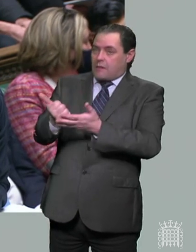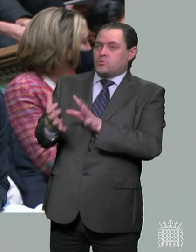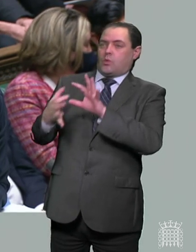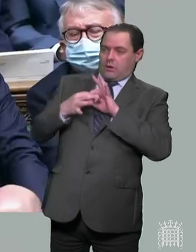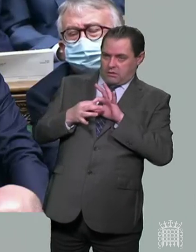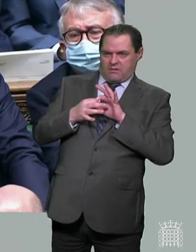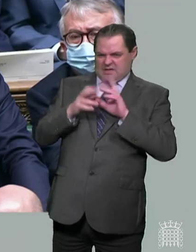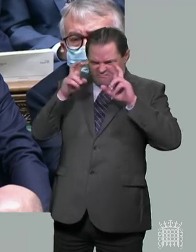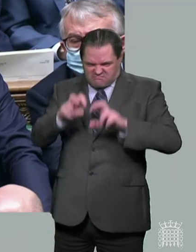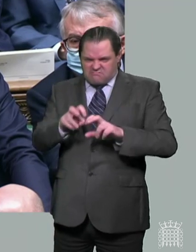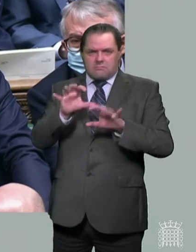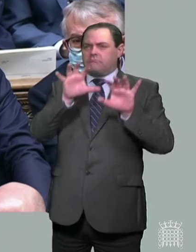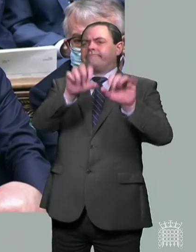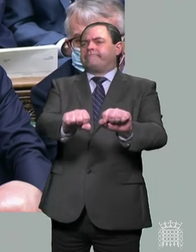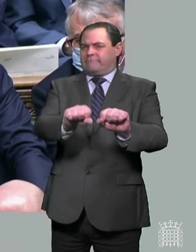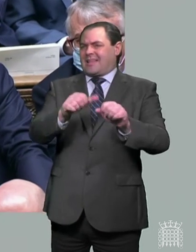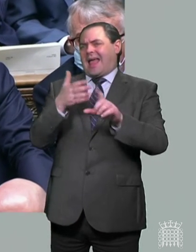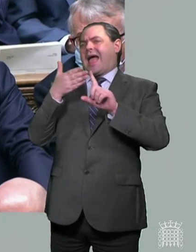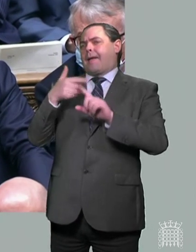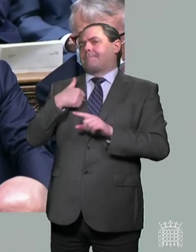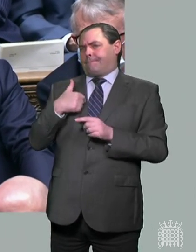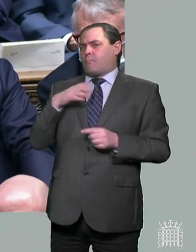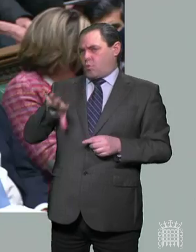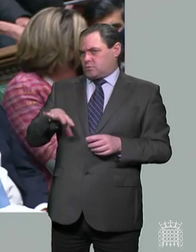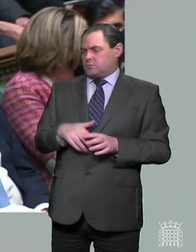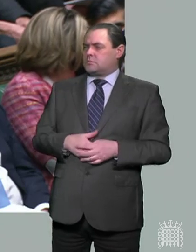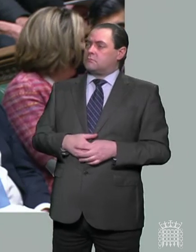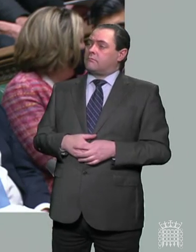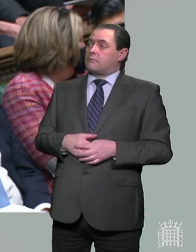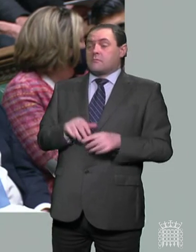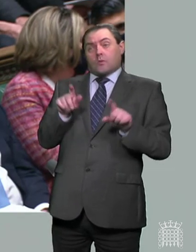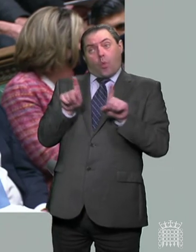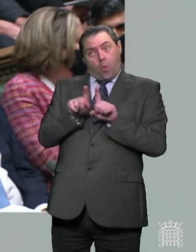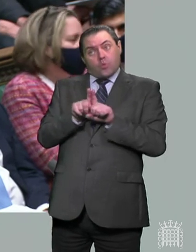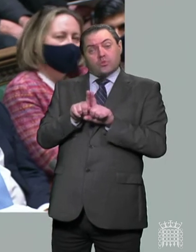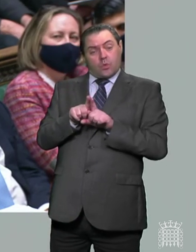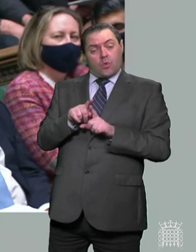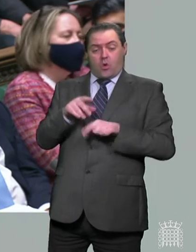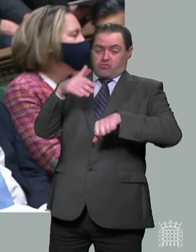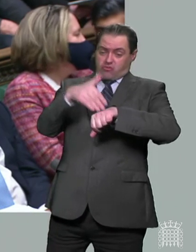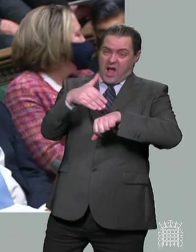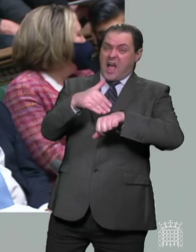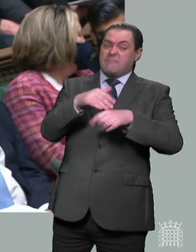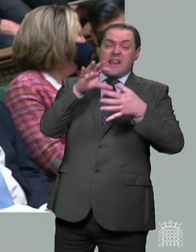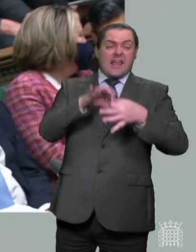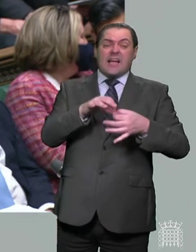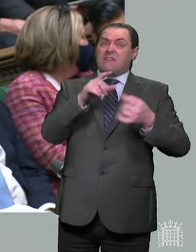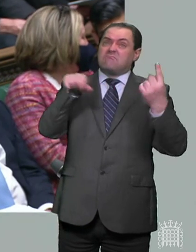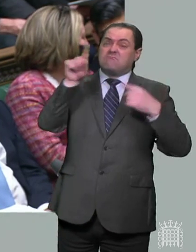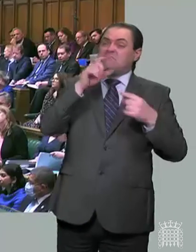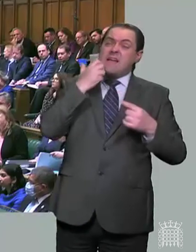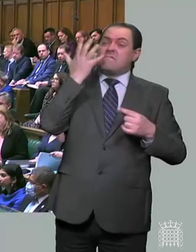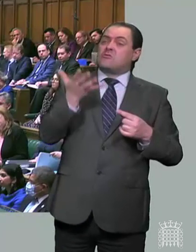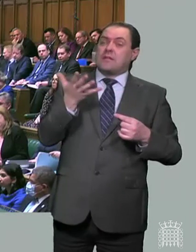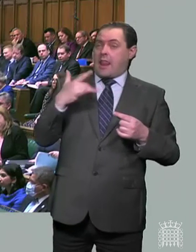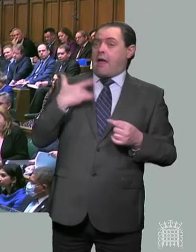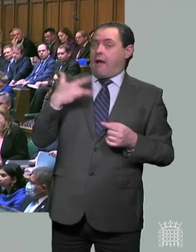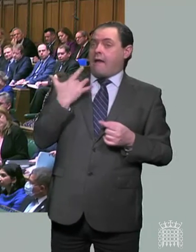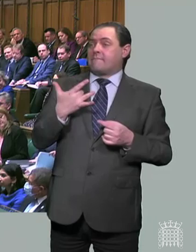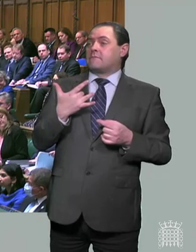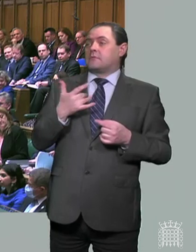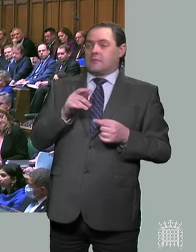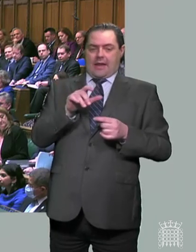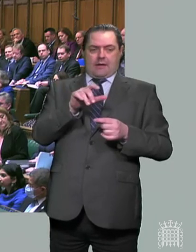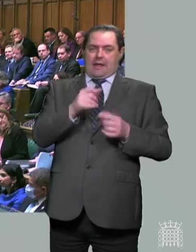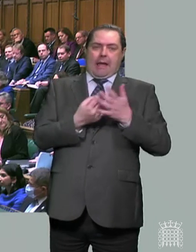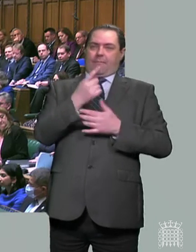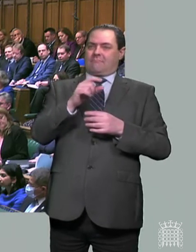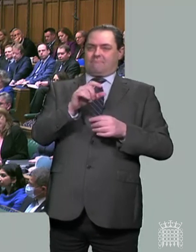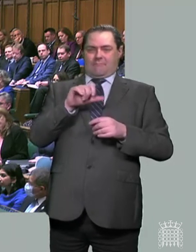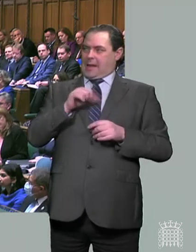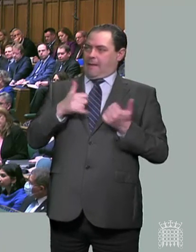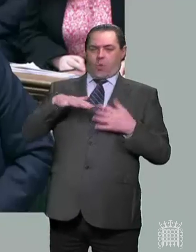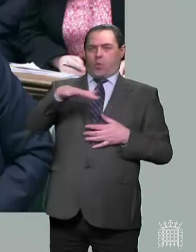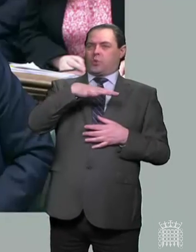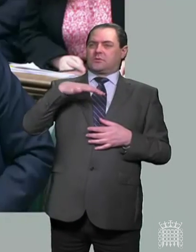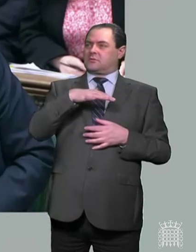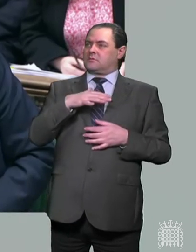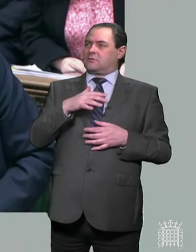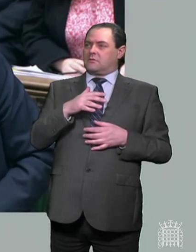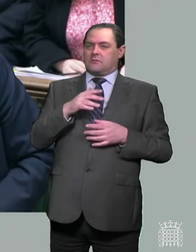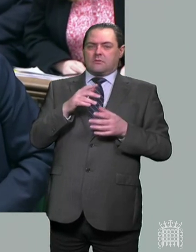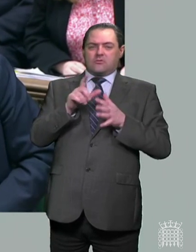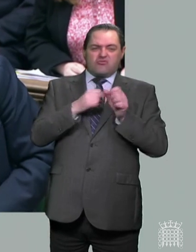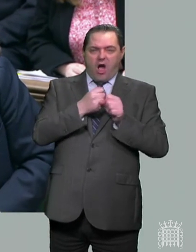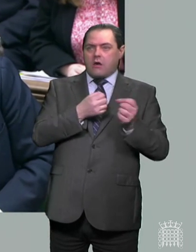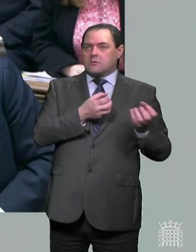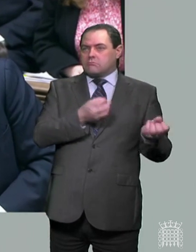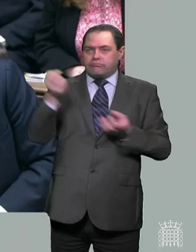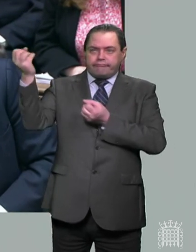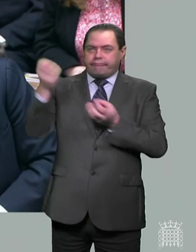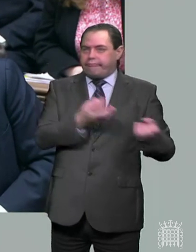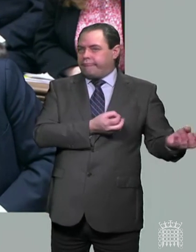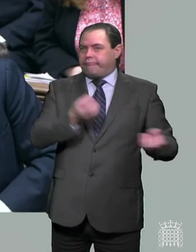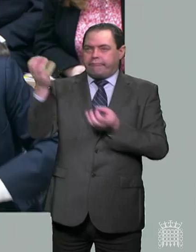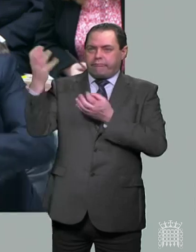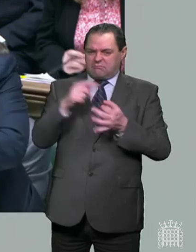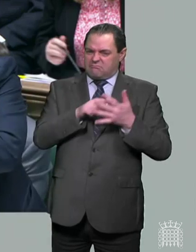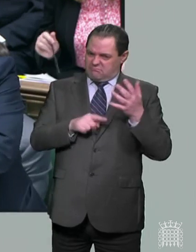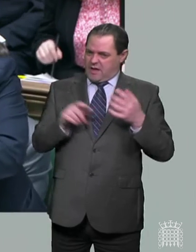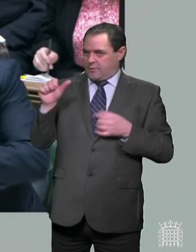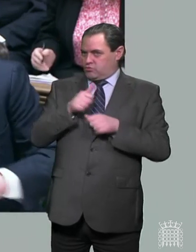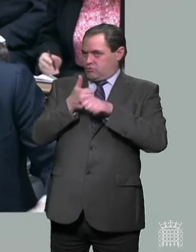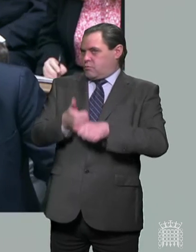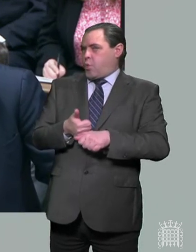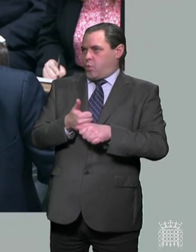We are of course helping them in any way that we can, but we are also cutting the crime that affects people up and down our country—the neighbourhood crime—and dealing with the county lines drugs gangs, and the right honourable Gentleman should support that as well.